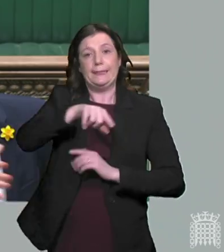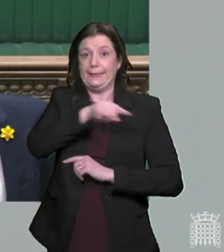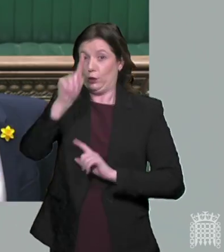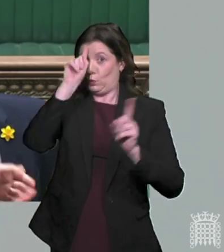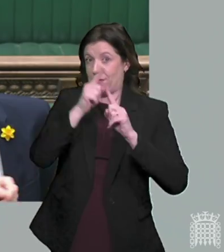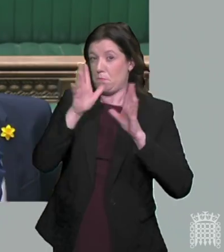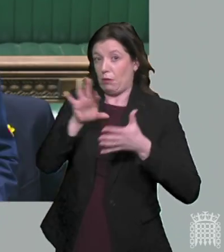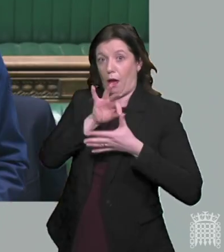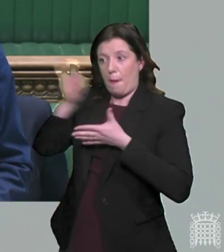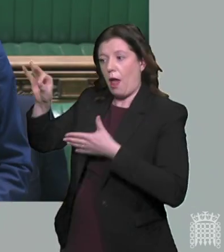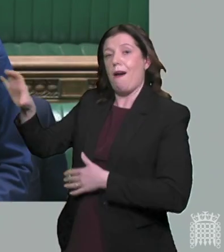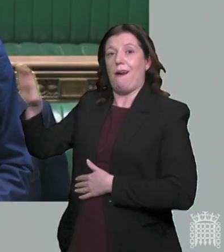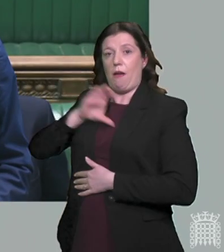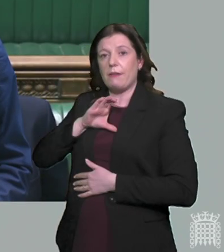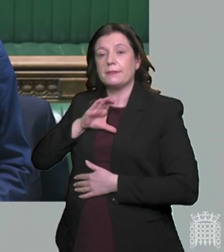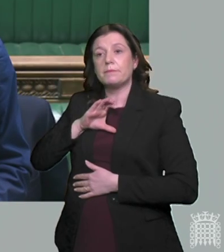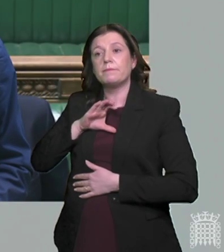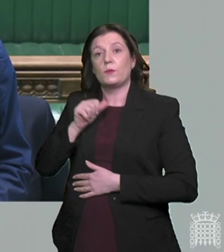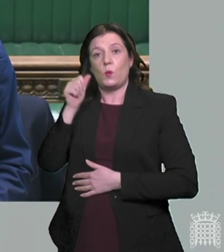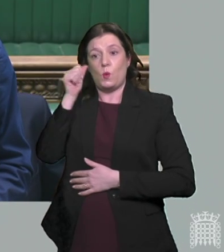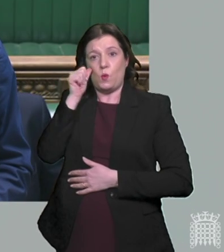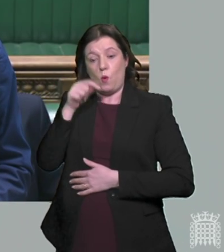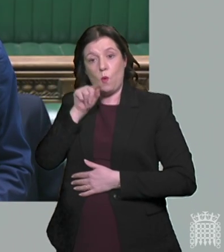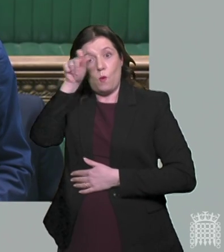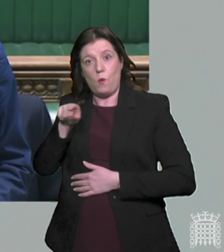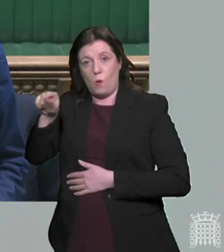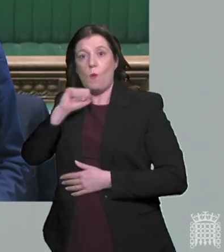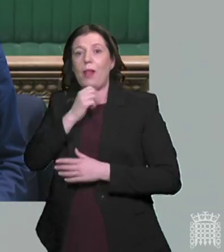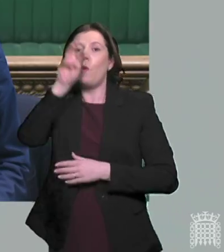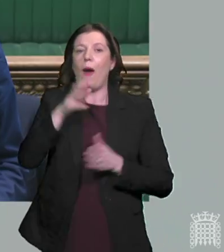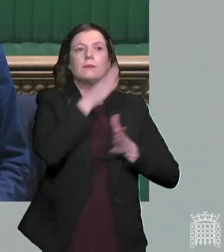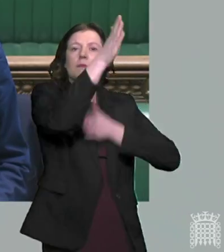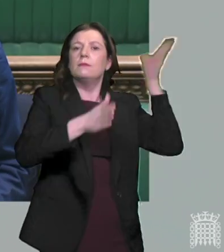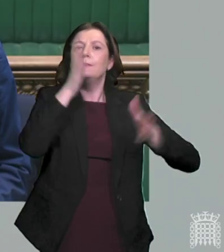I know that my colleague the Secretary of State is visiting all universities across Wales.